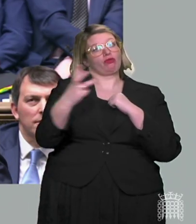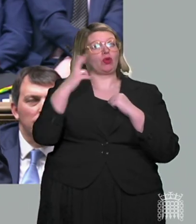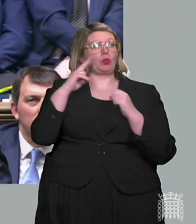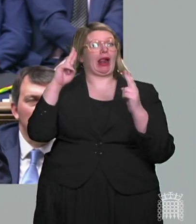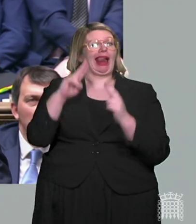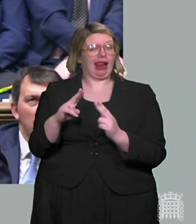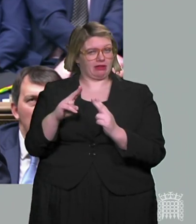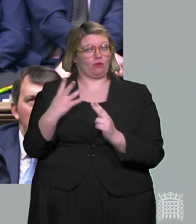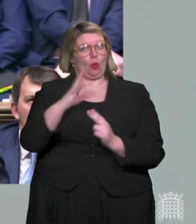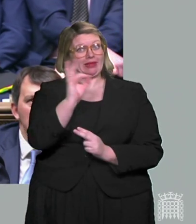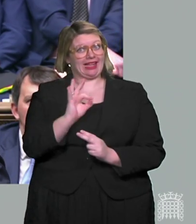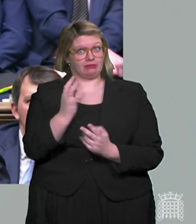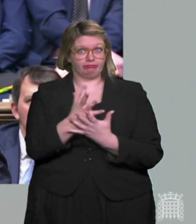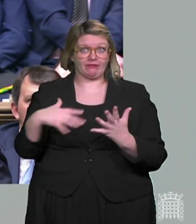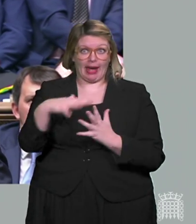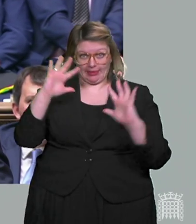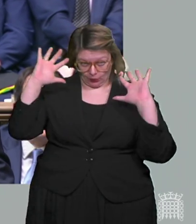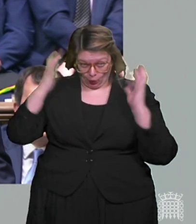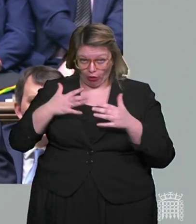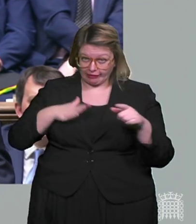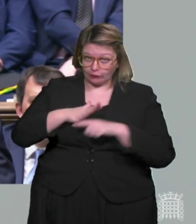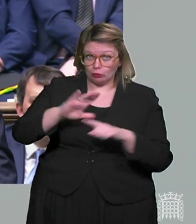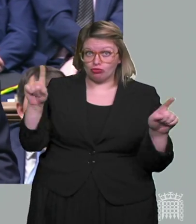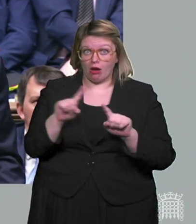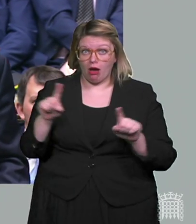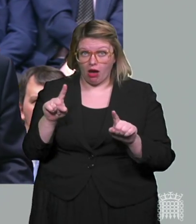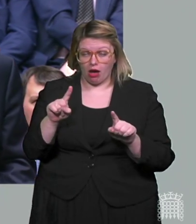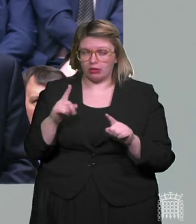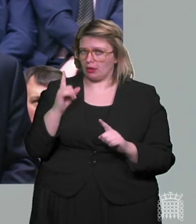That left many families feeling concerned about the future.